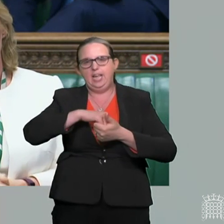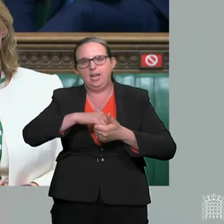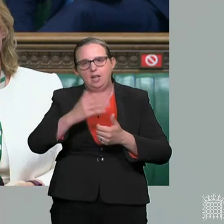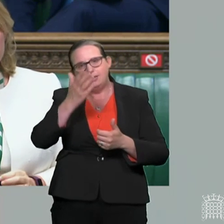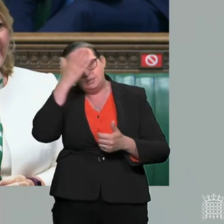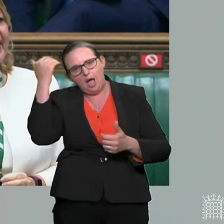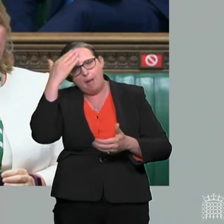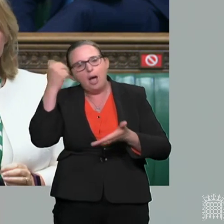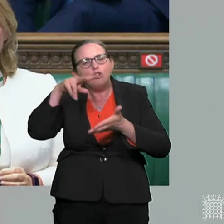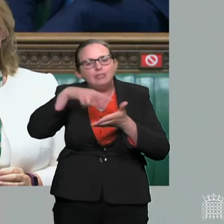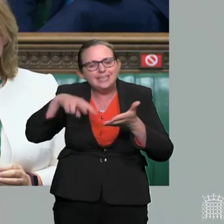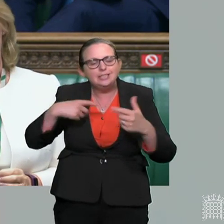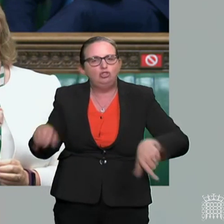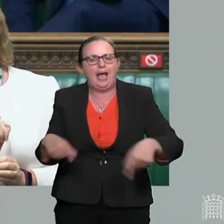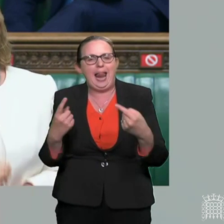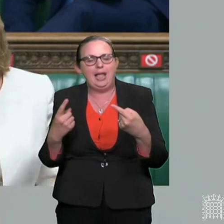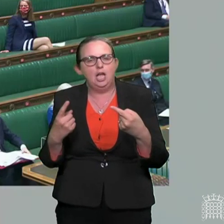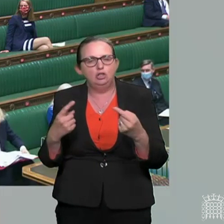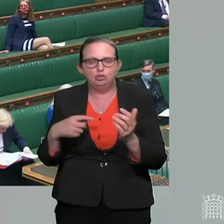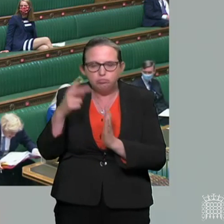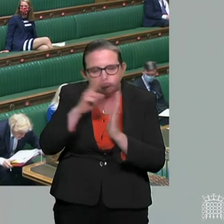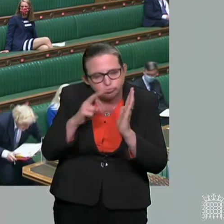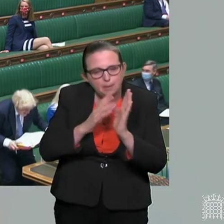Pick up a book and read back better!